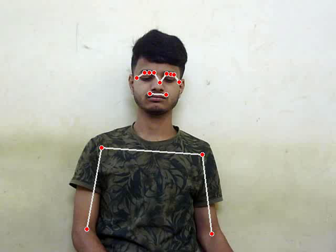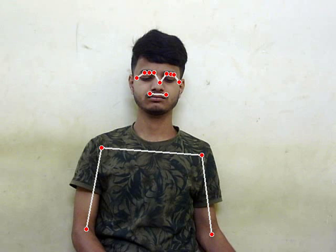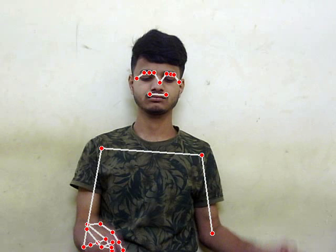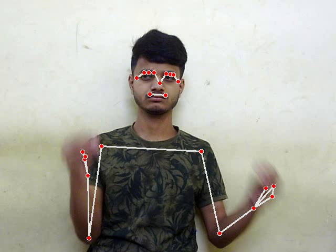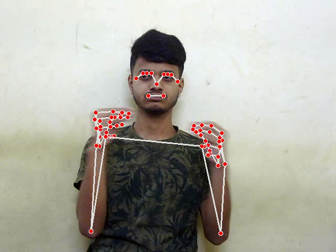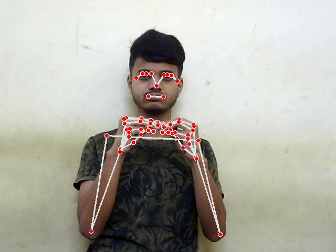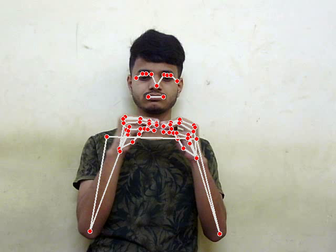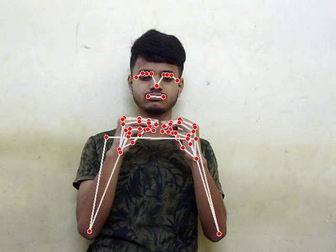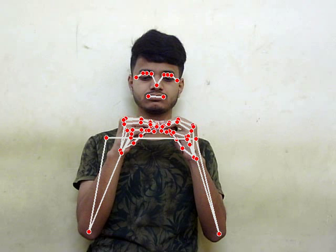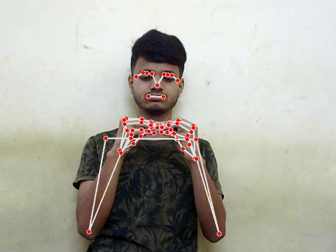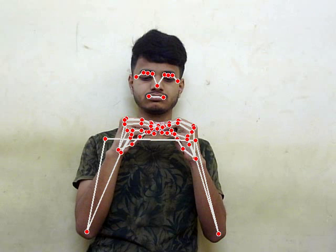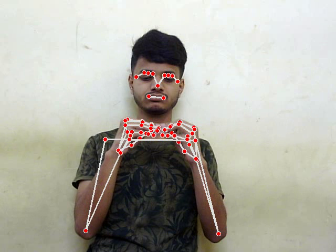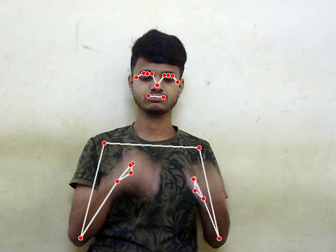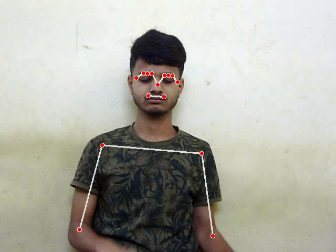more